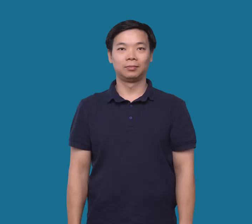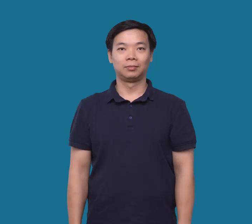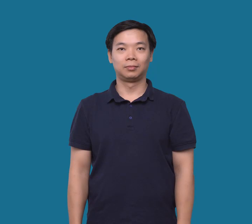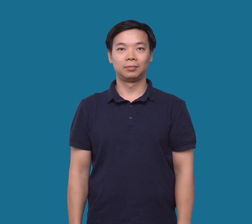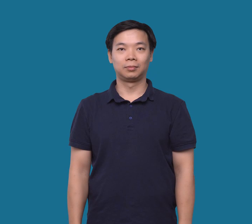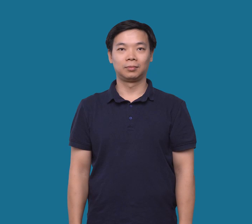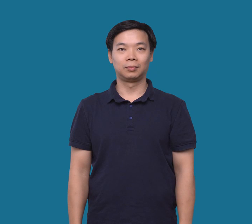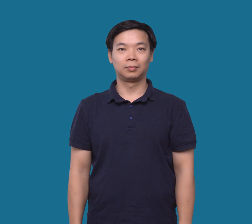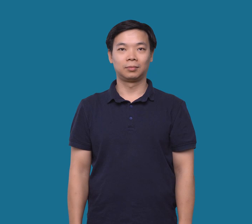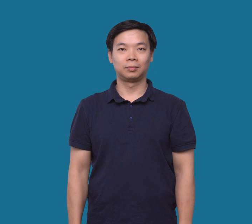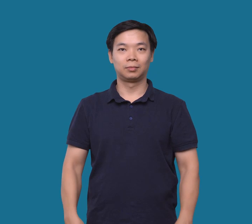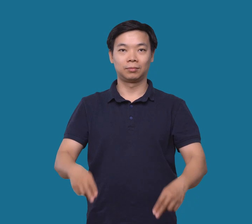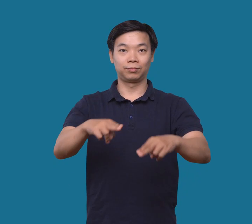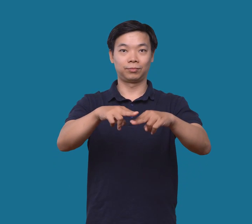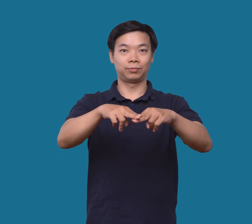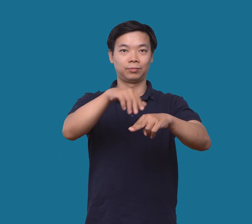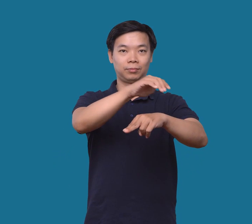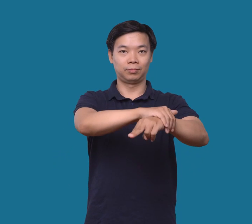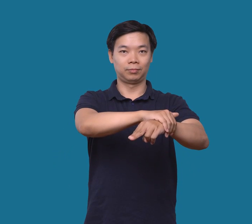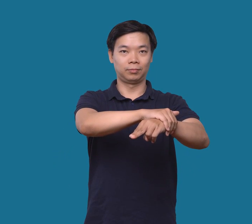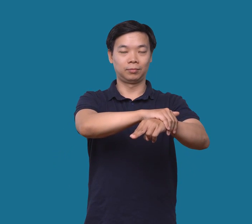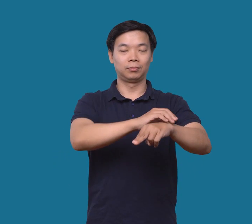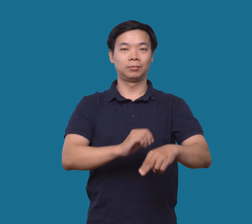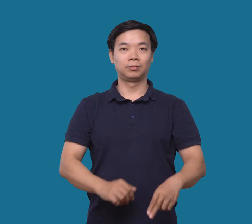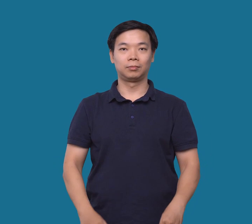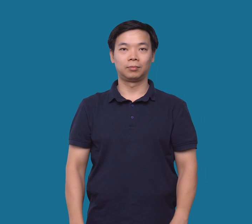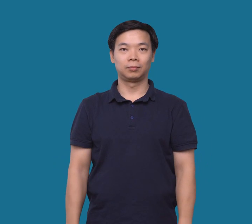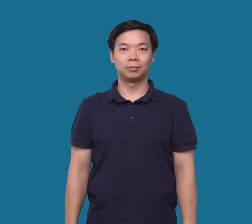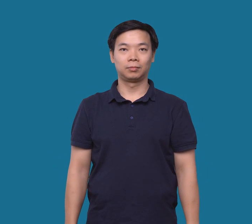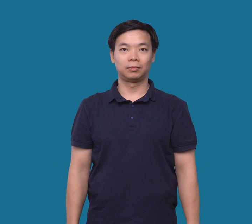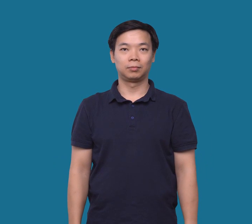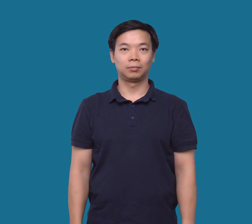yên ngựa